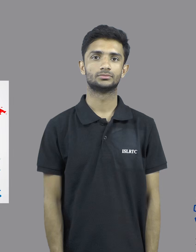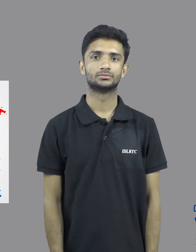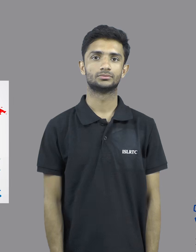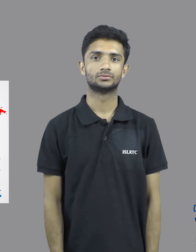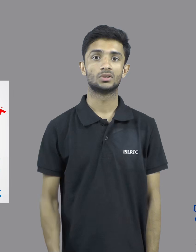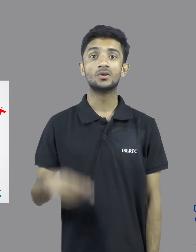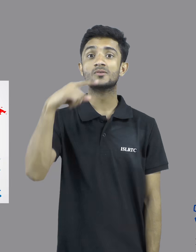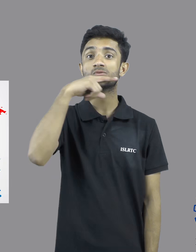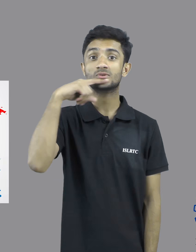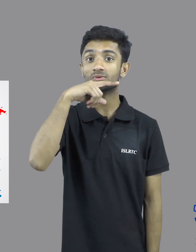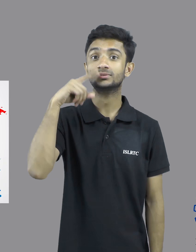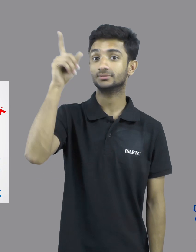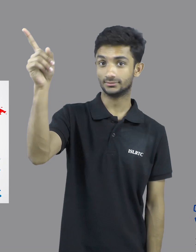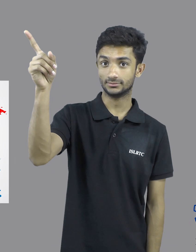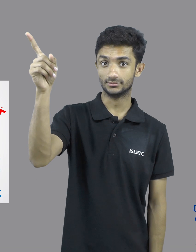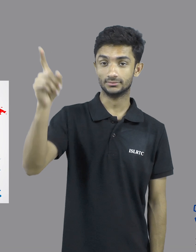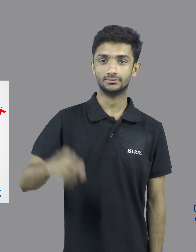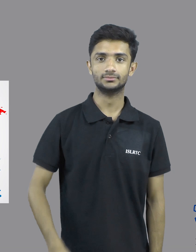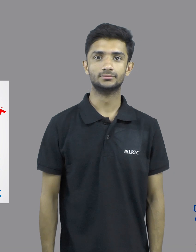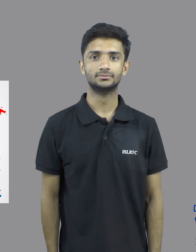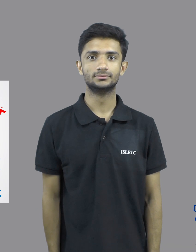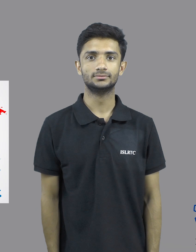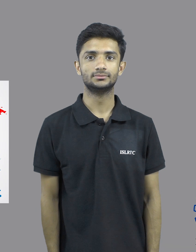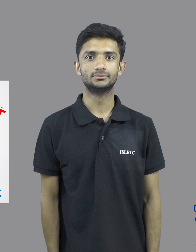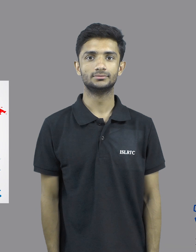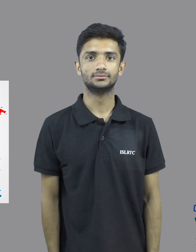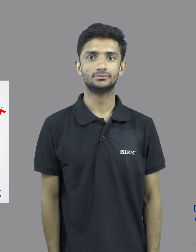Russia